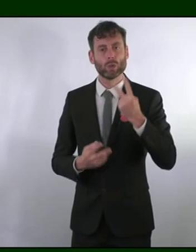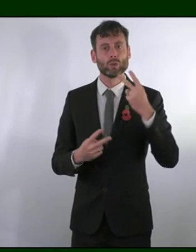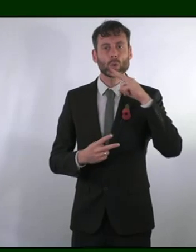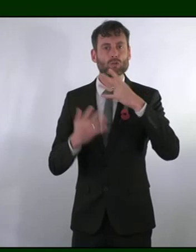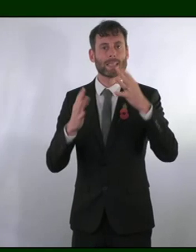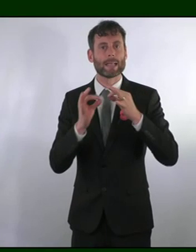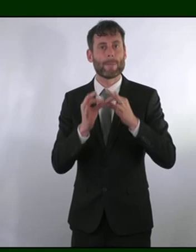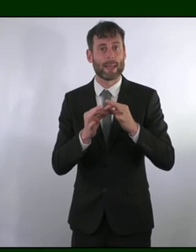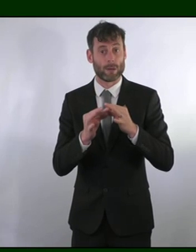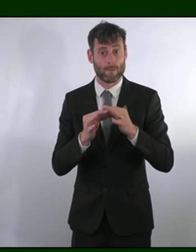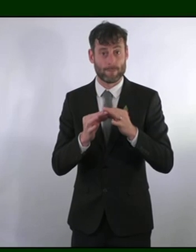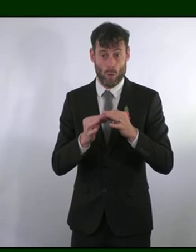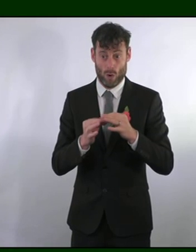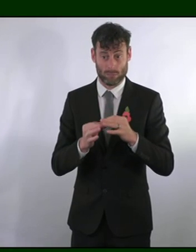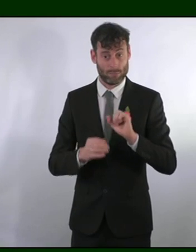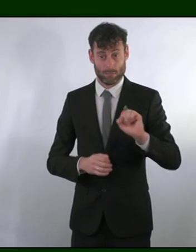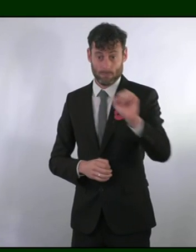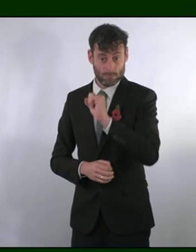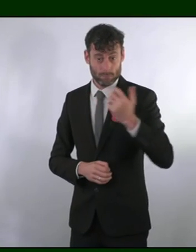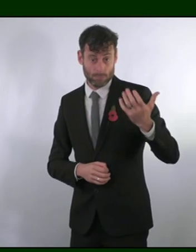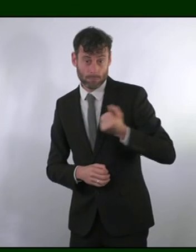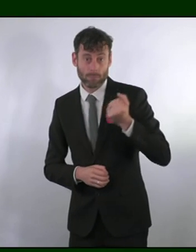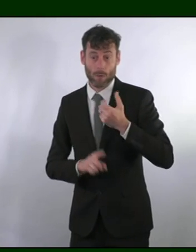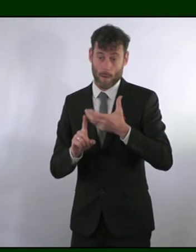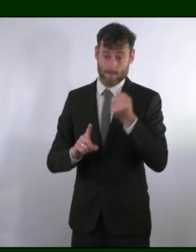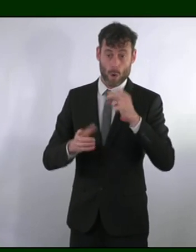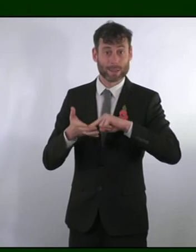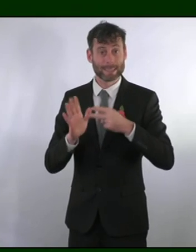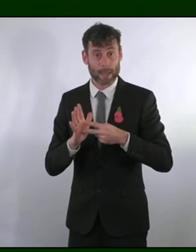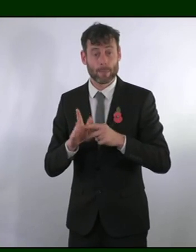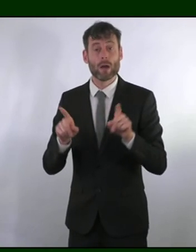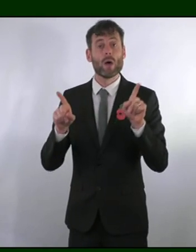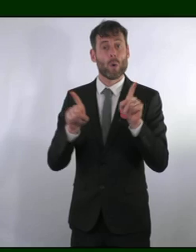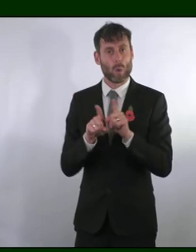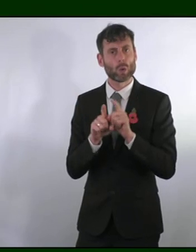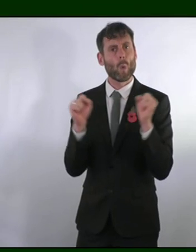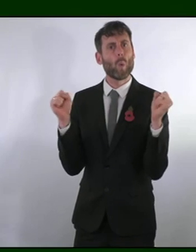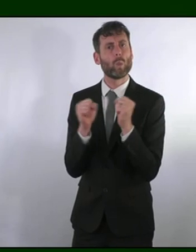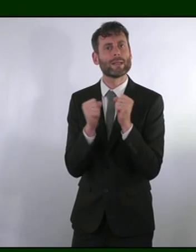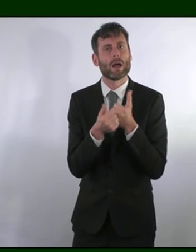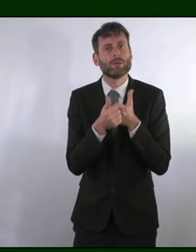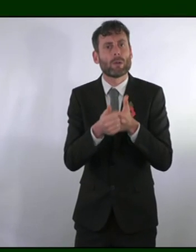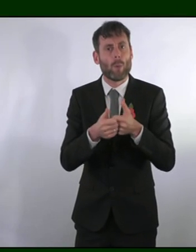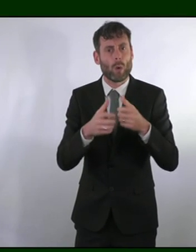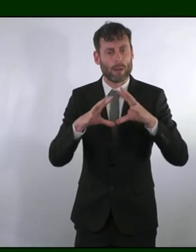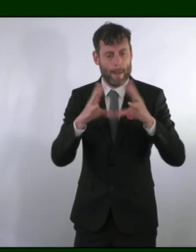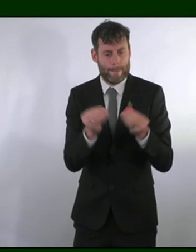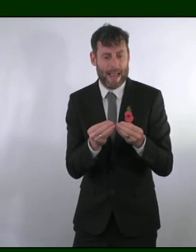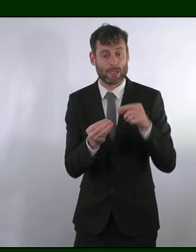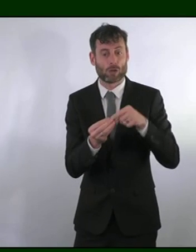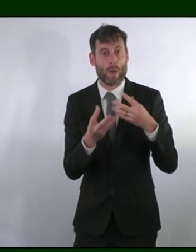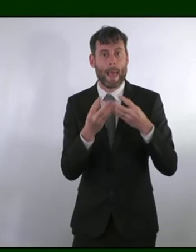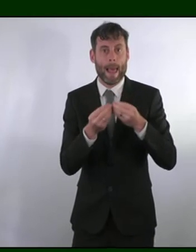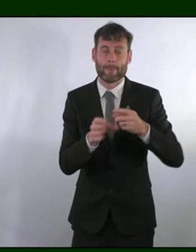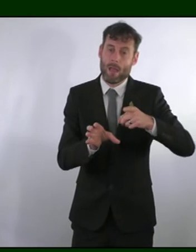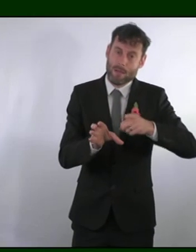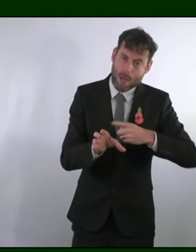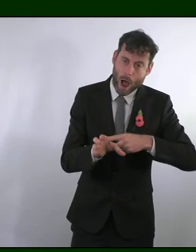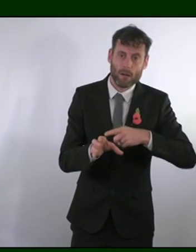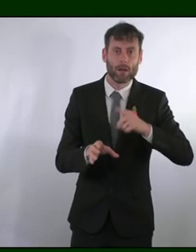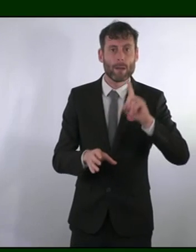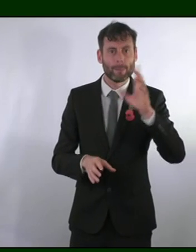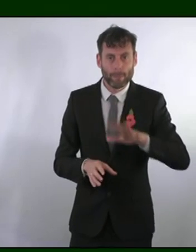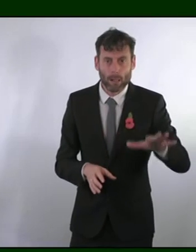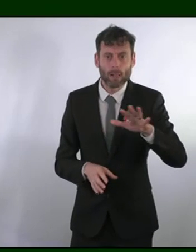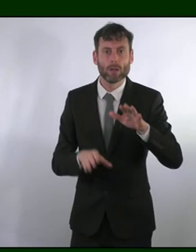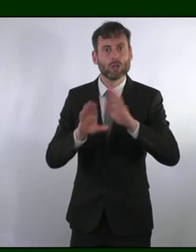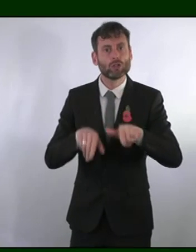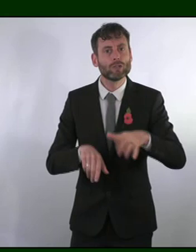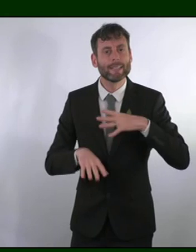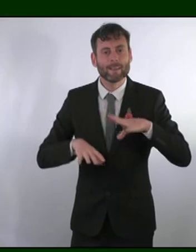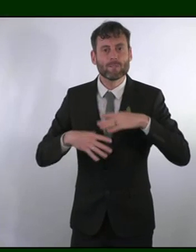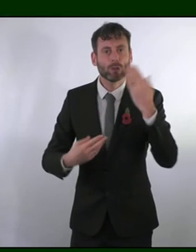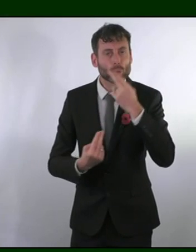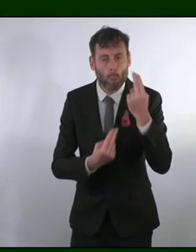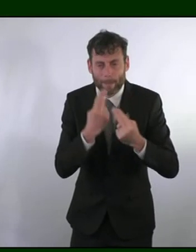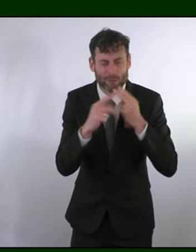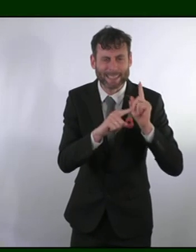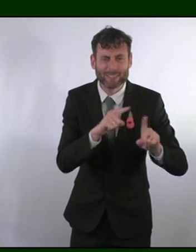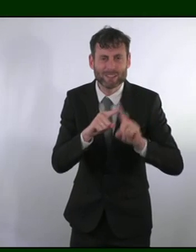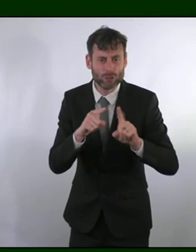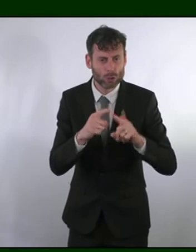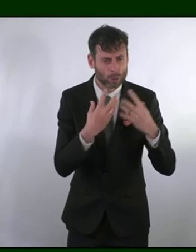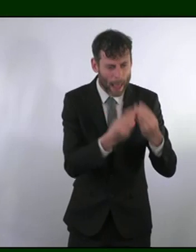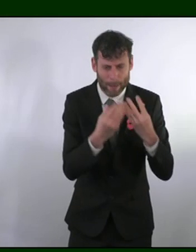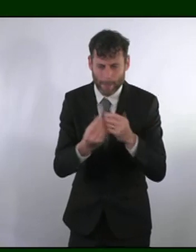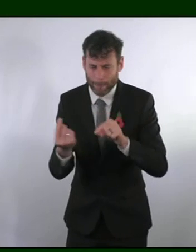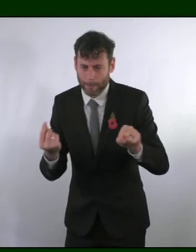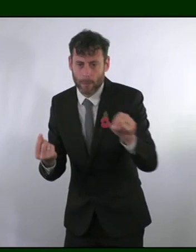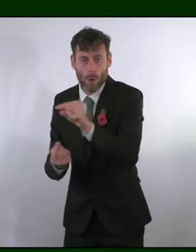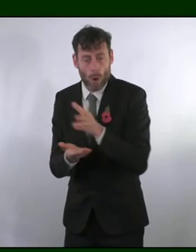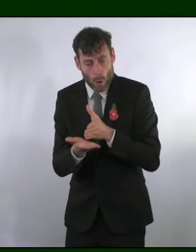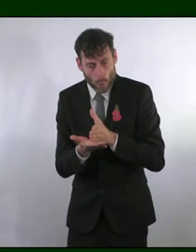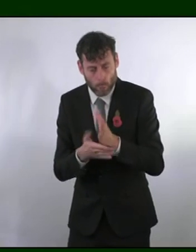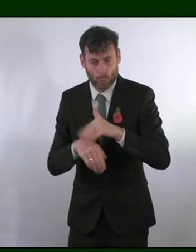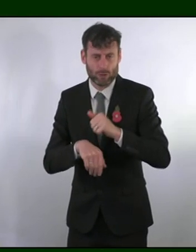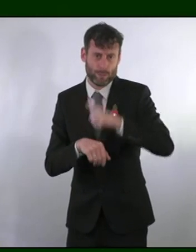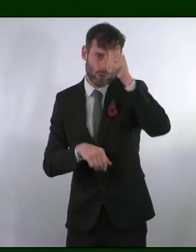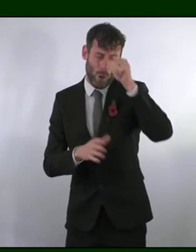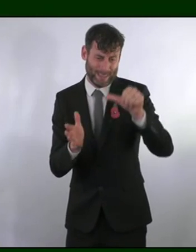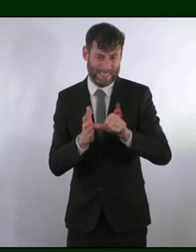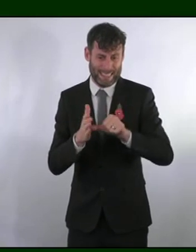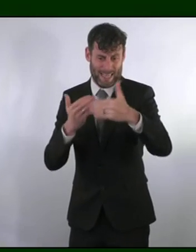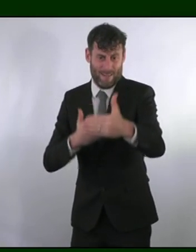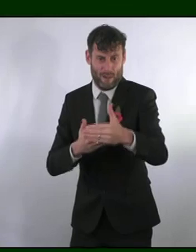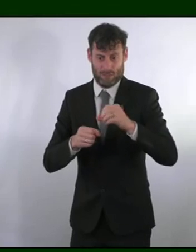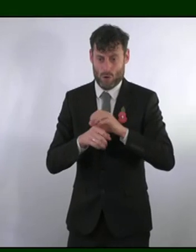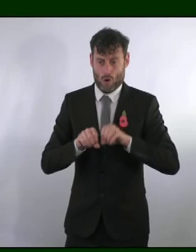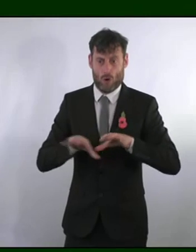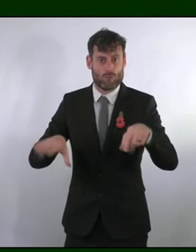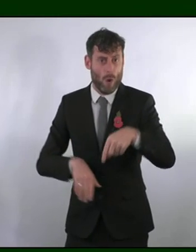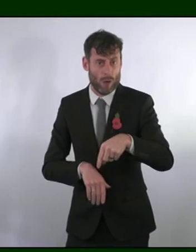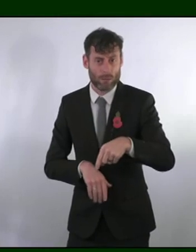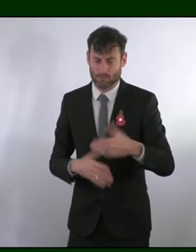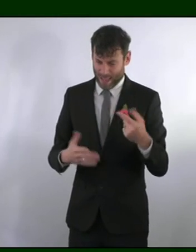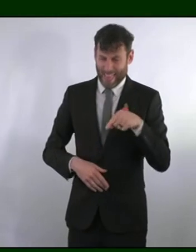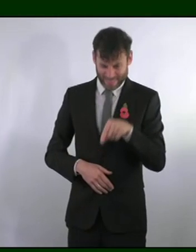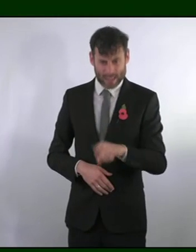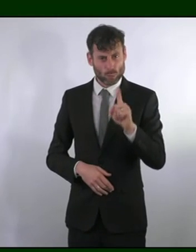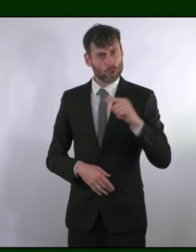We have also just brought forward a winter support package for the poorest and neediest: supporting young people and kids who need school meals, and supporting people throughout our society throughout the tough period of covid, as I think the entire country would expect.